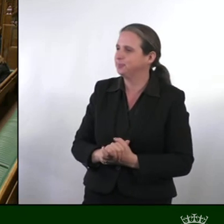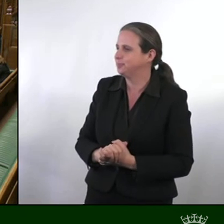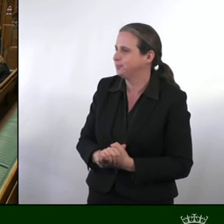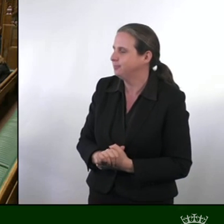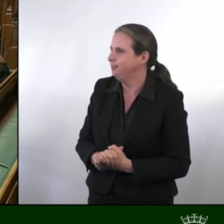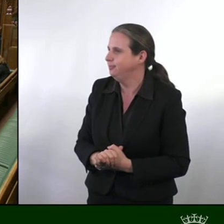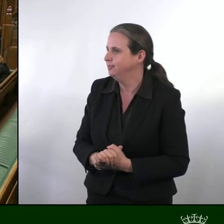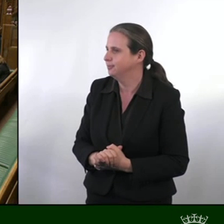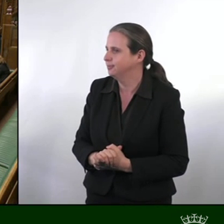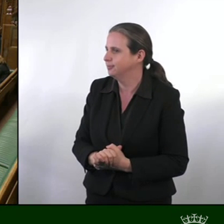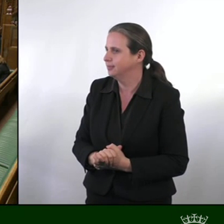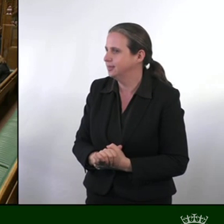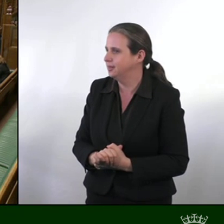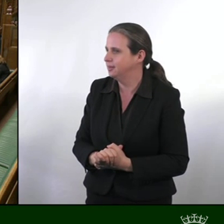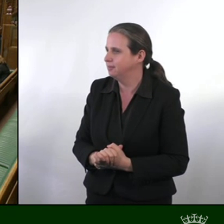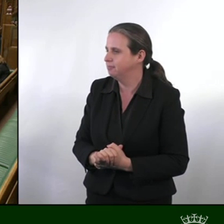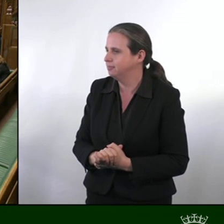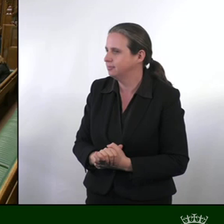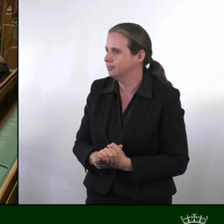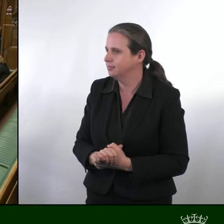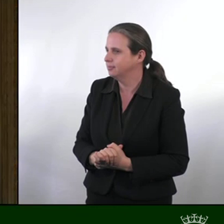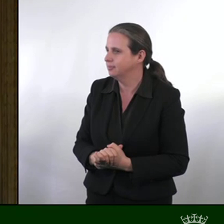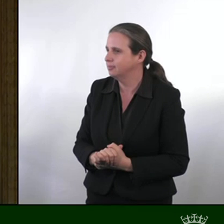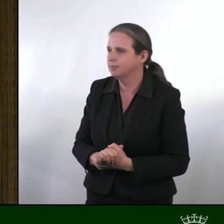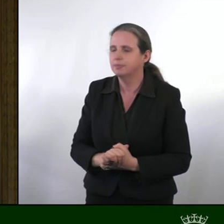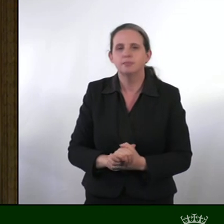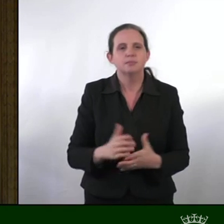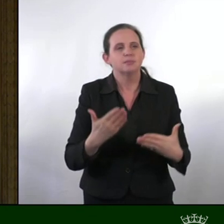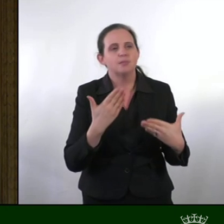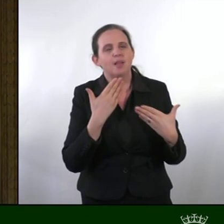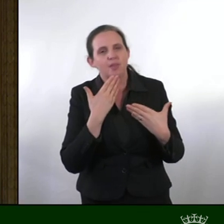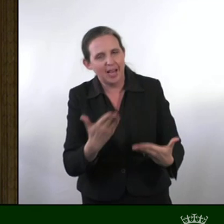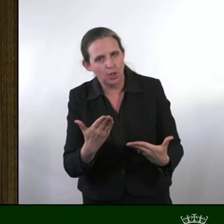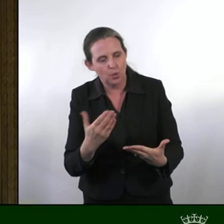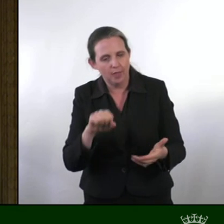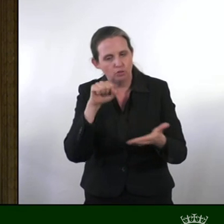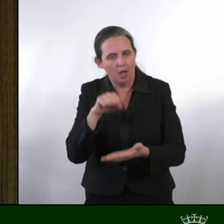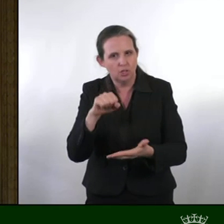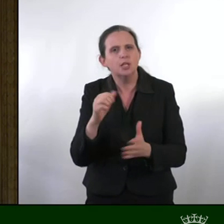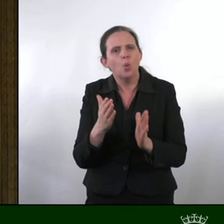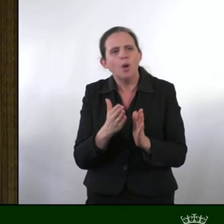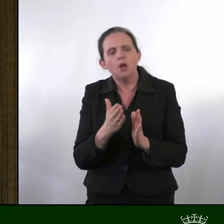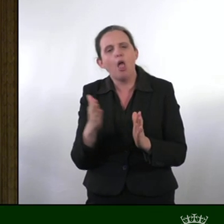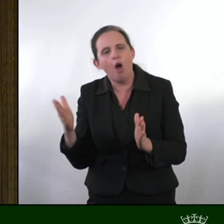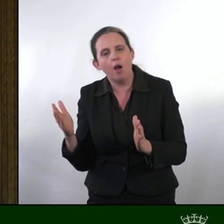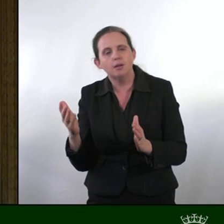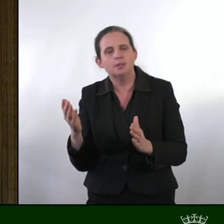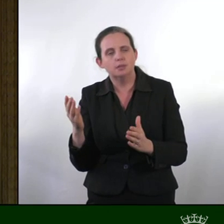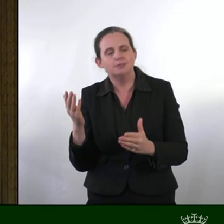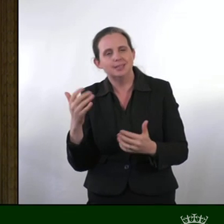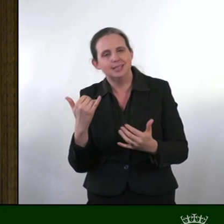This is an important statement, which is why it has run much longer than usual, but that was agreed with the Chancellor.